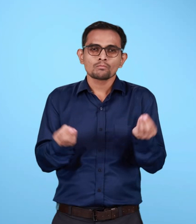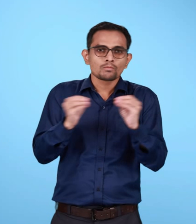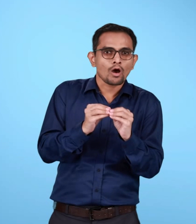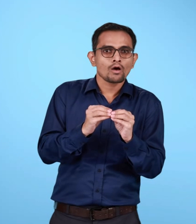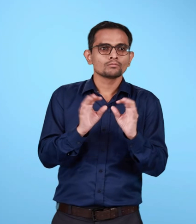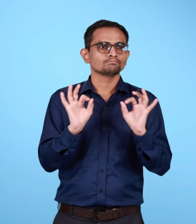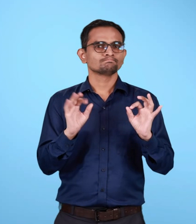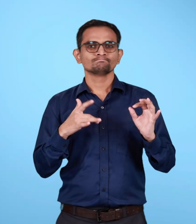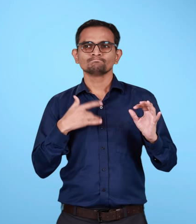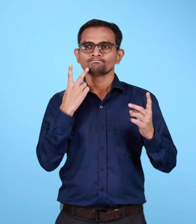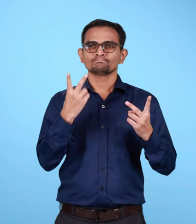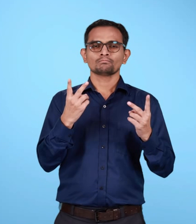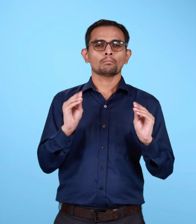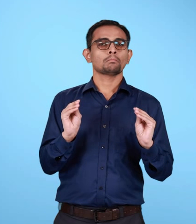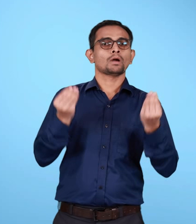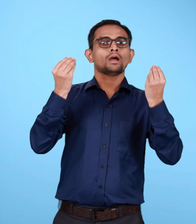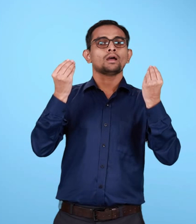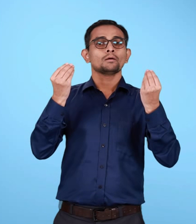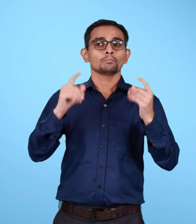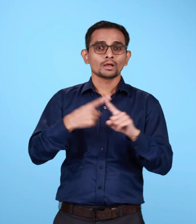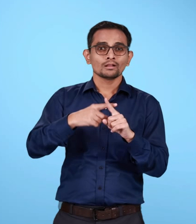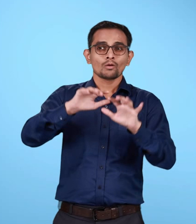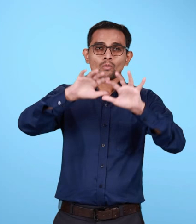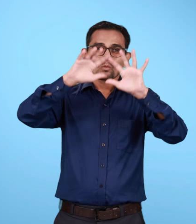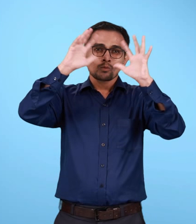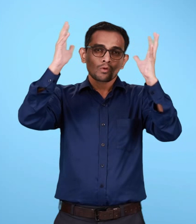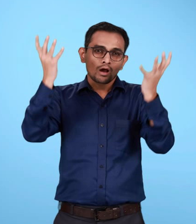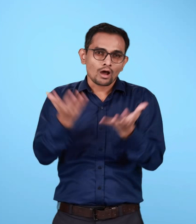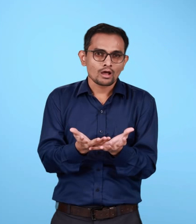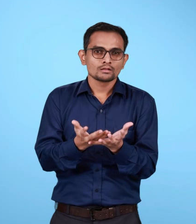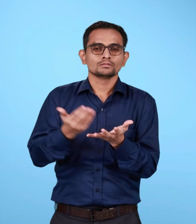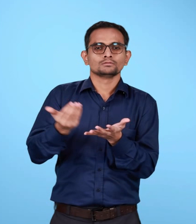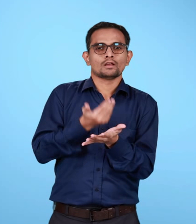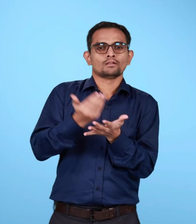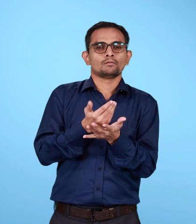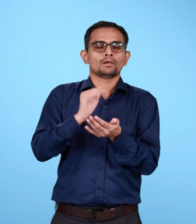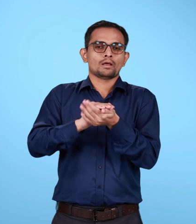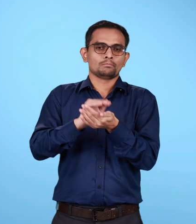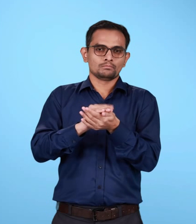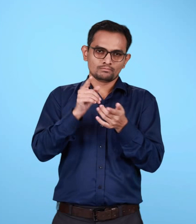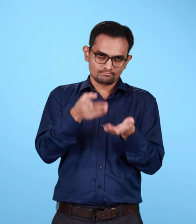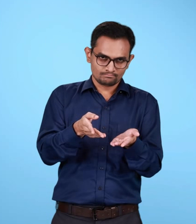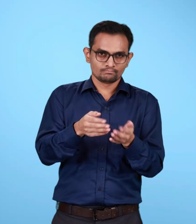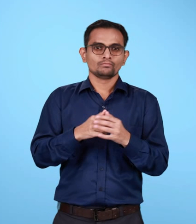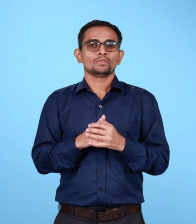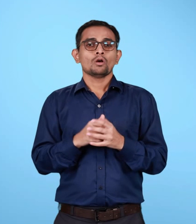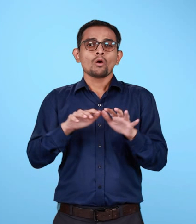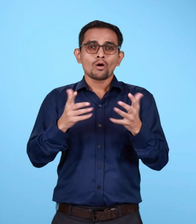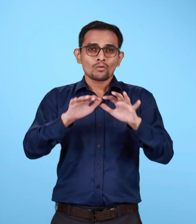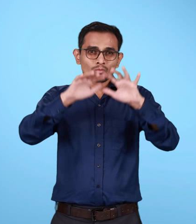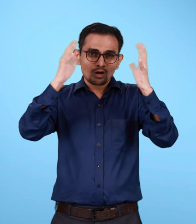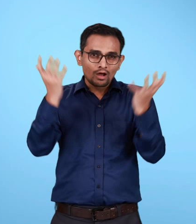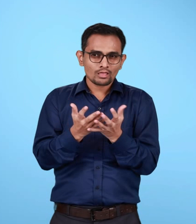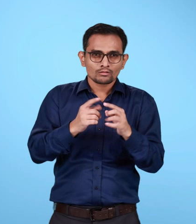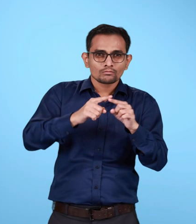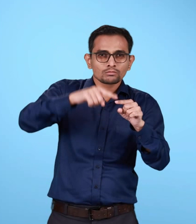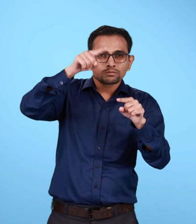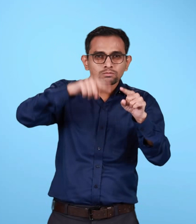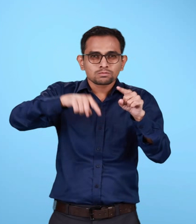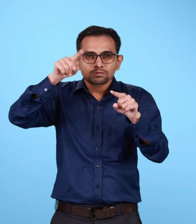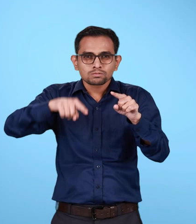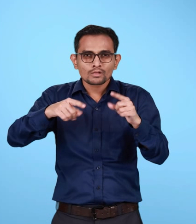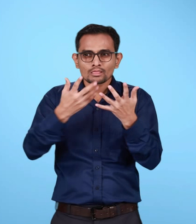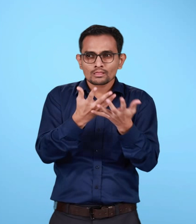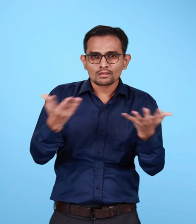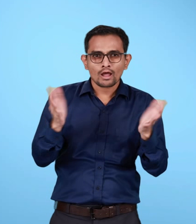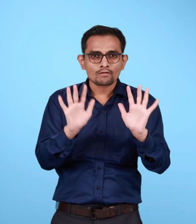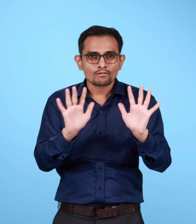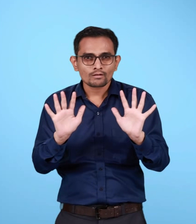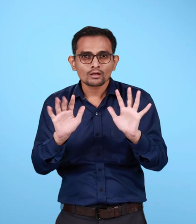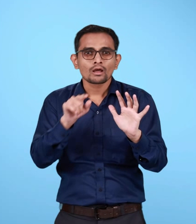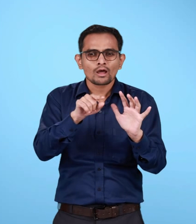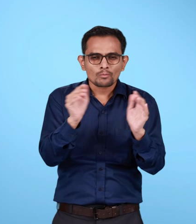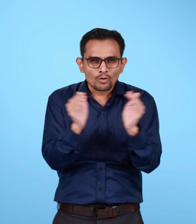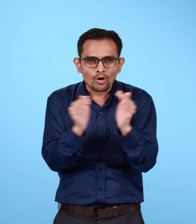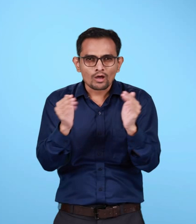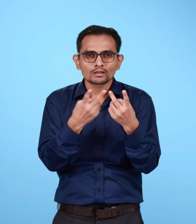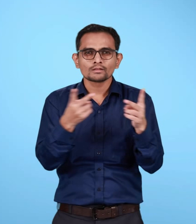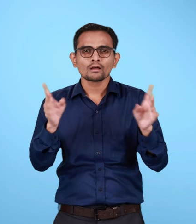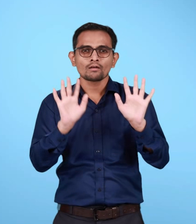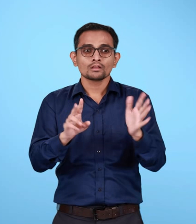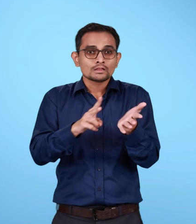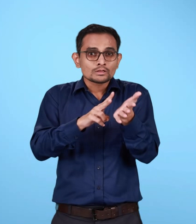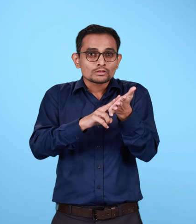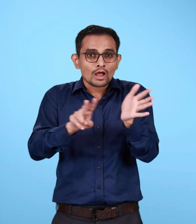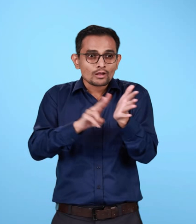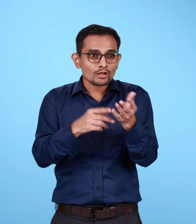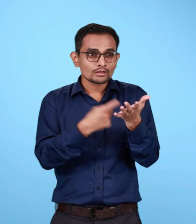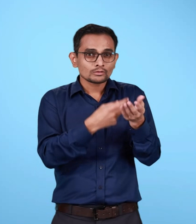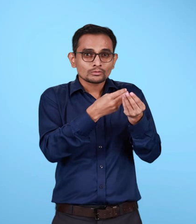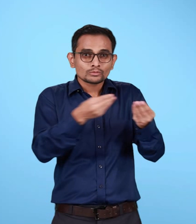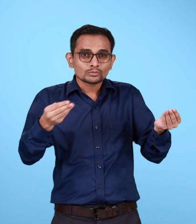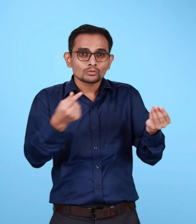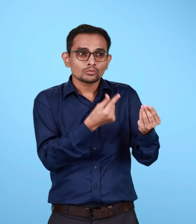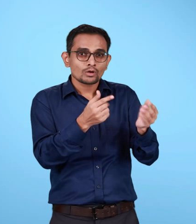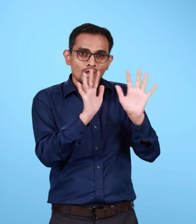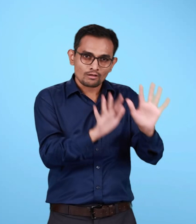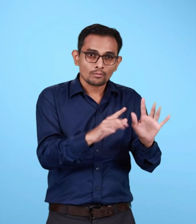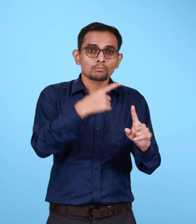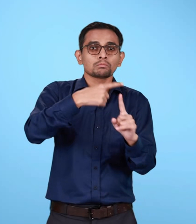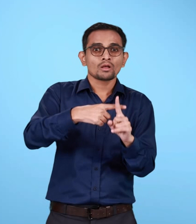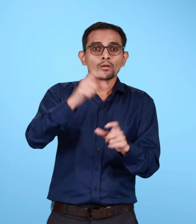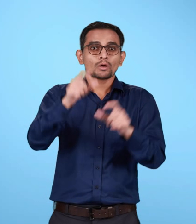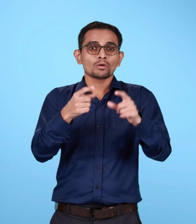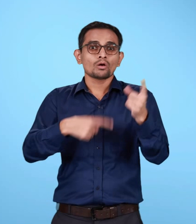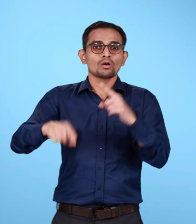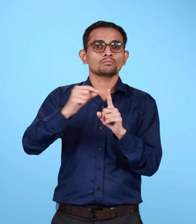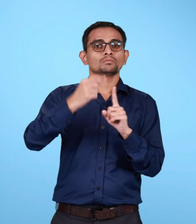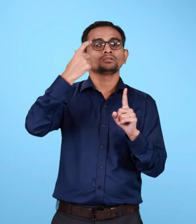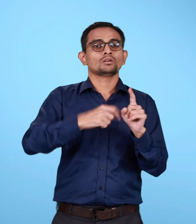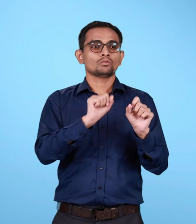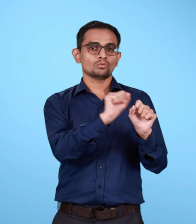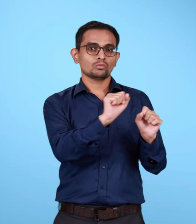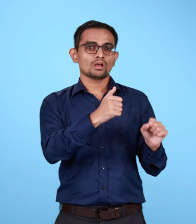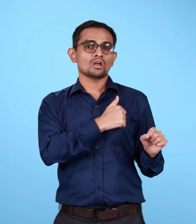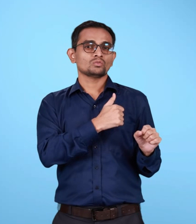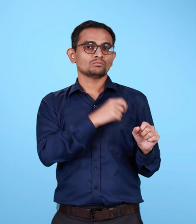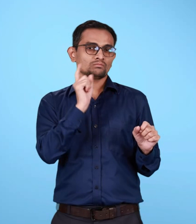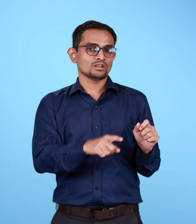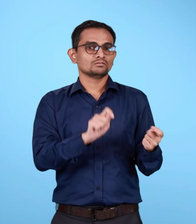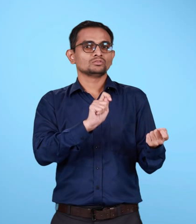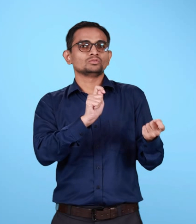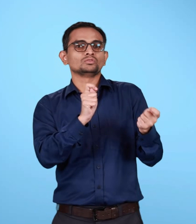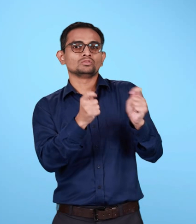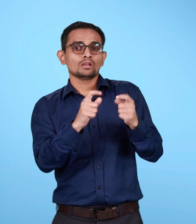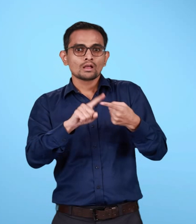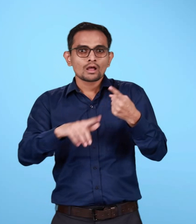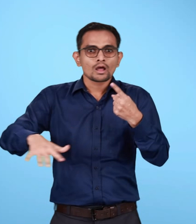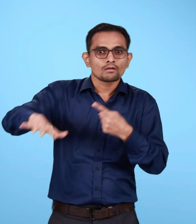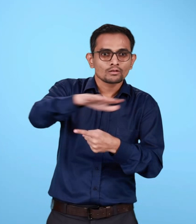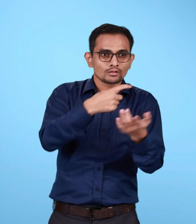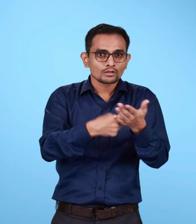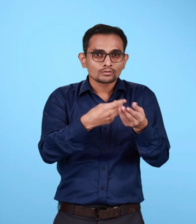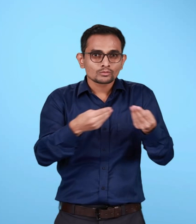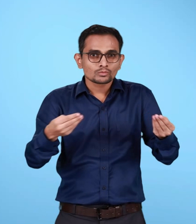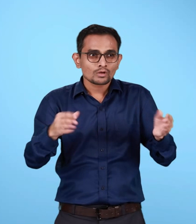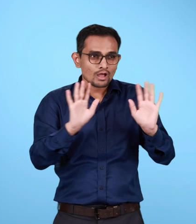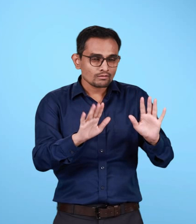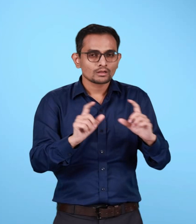vitality and diversity, minimise the depletion of natural resources, change personal attitude and practices towards the environment, and enable communities